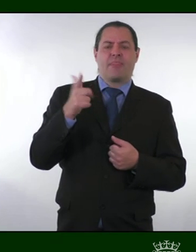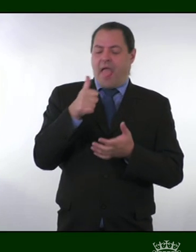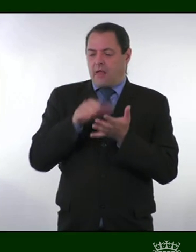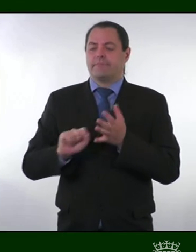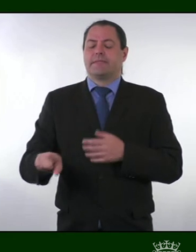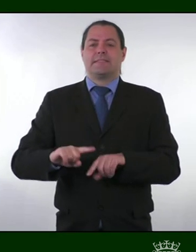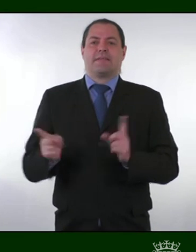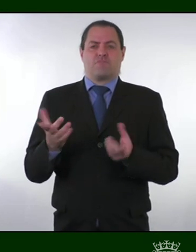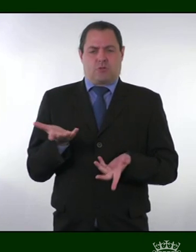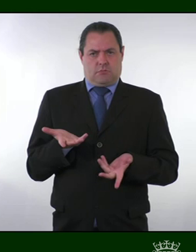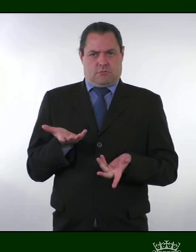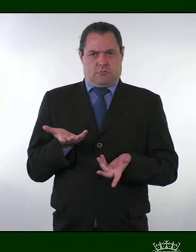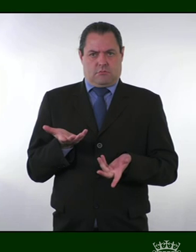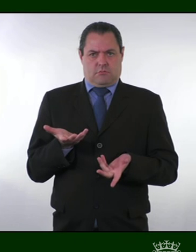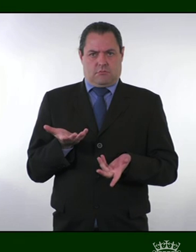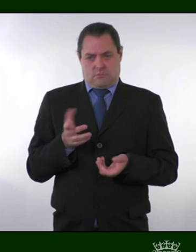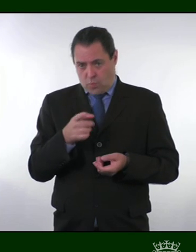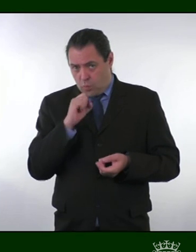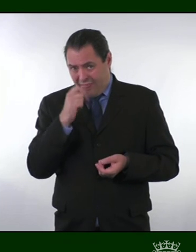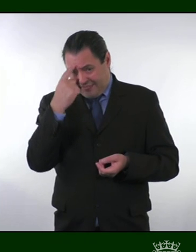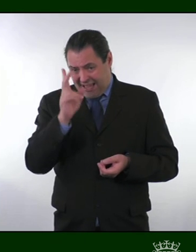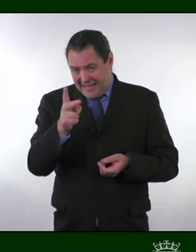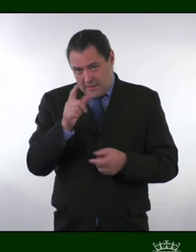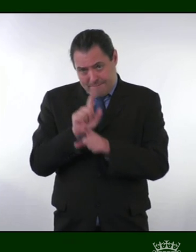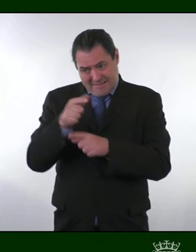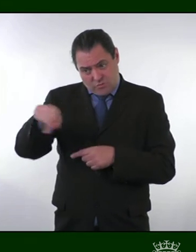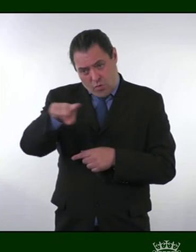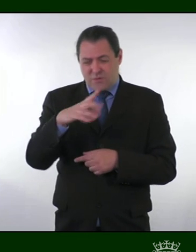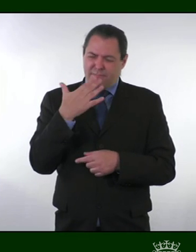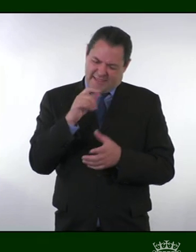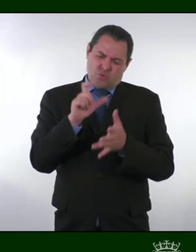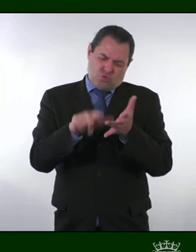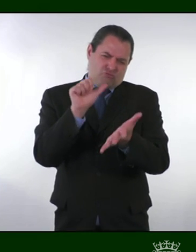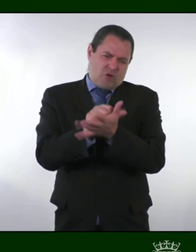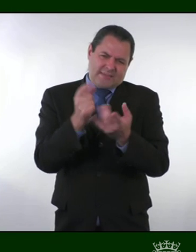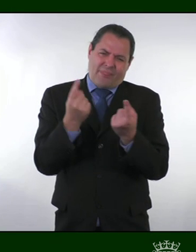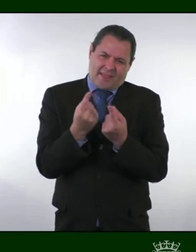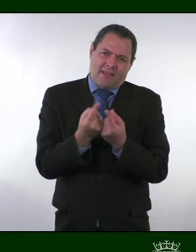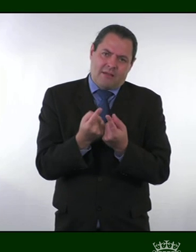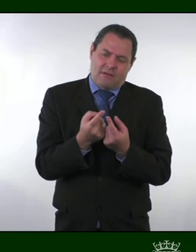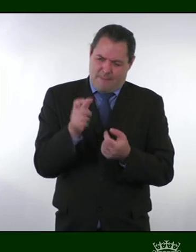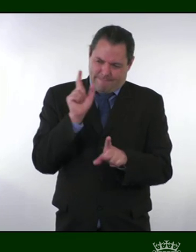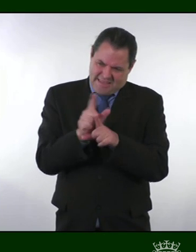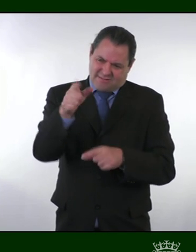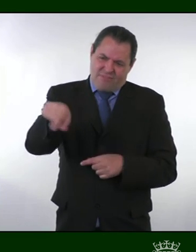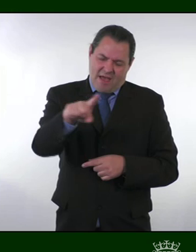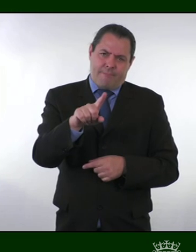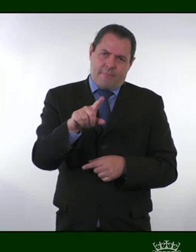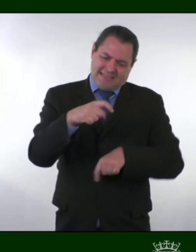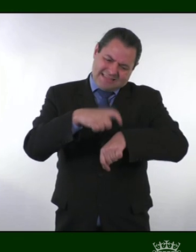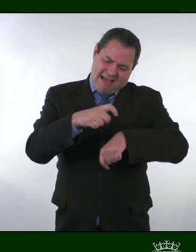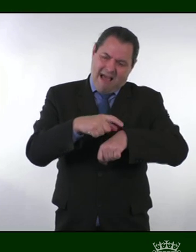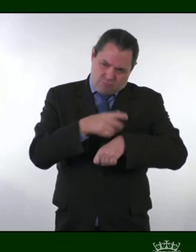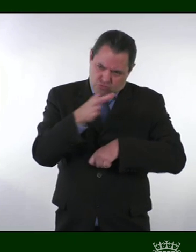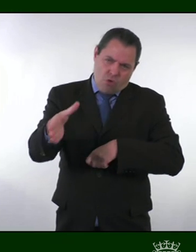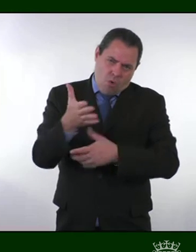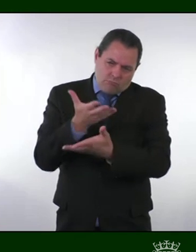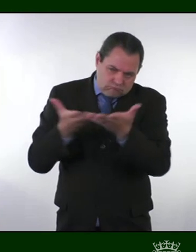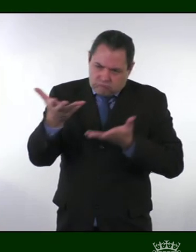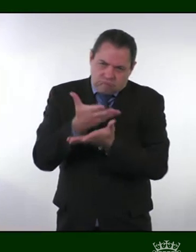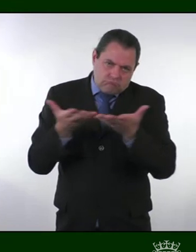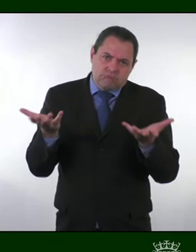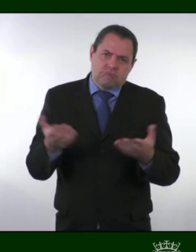May I urge him to reconsider, and to do the right thing and find time to meet these grieving families?